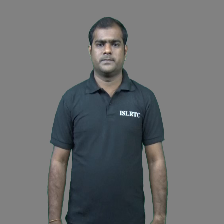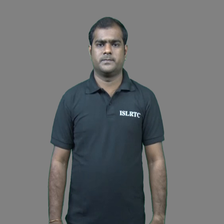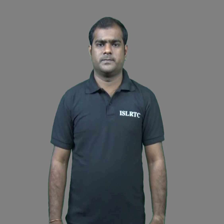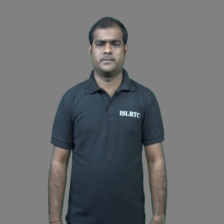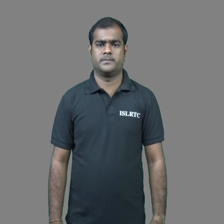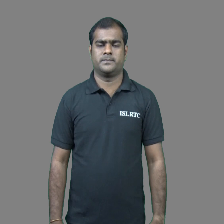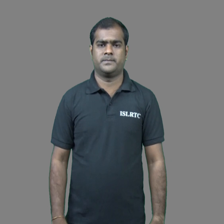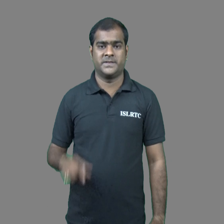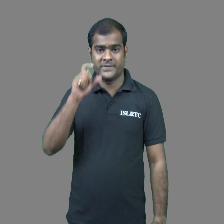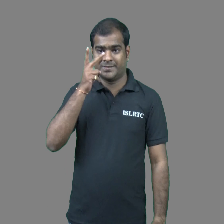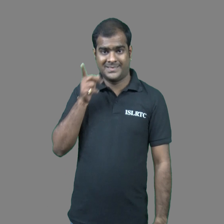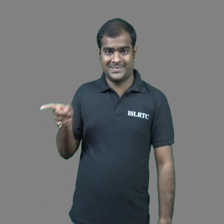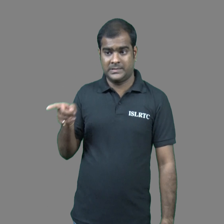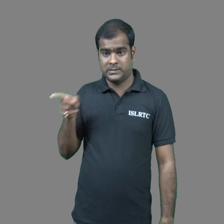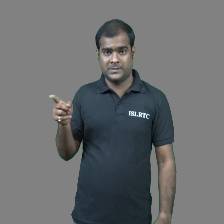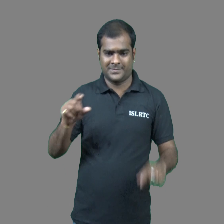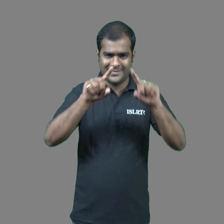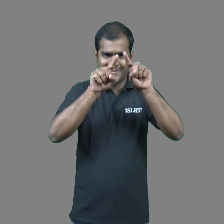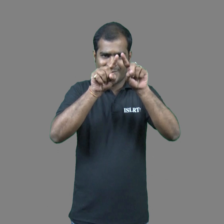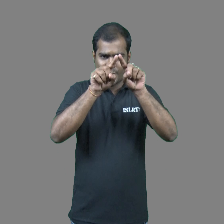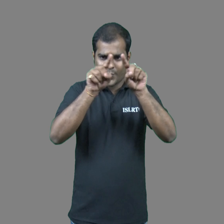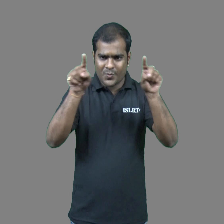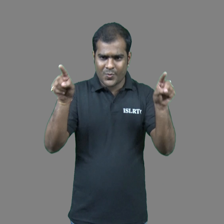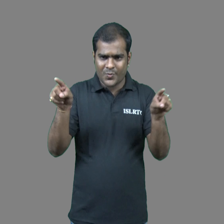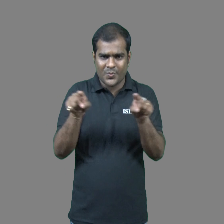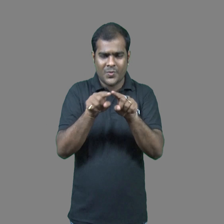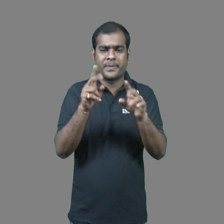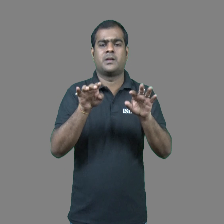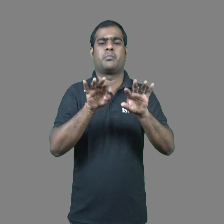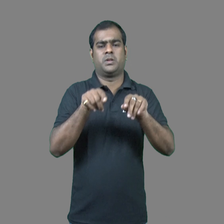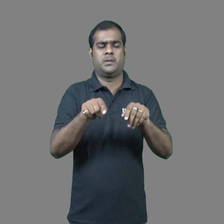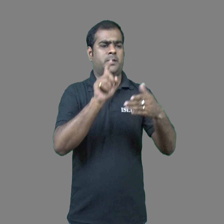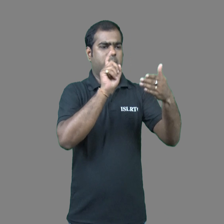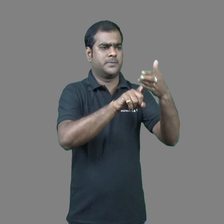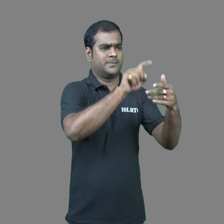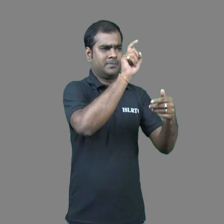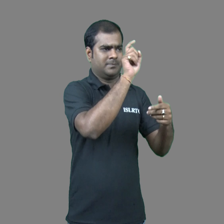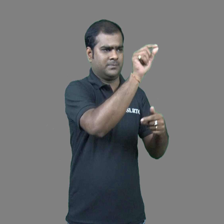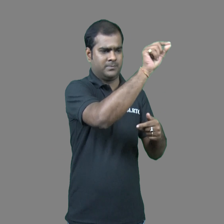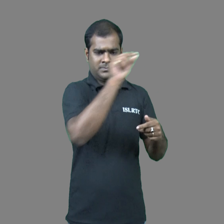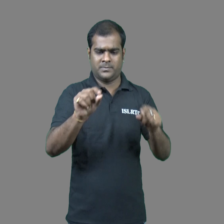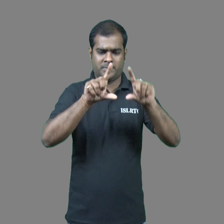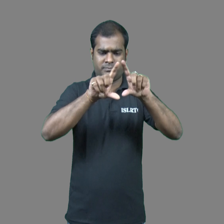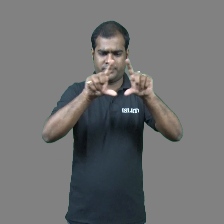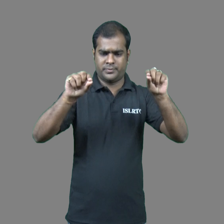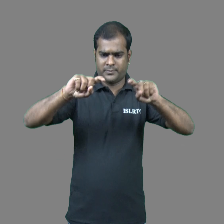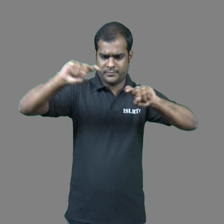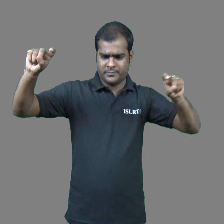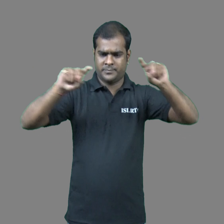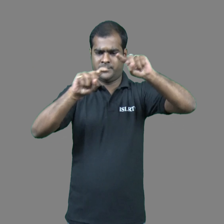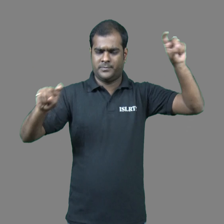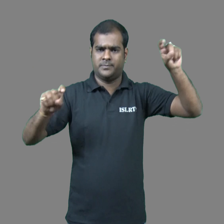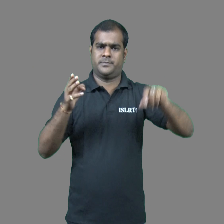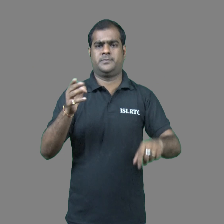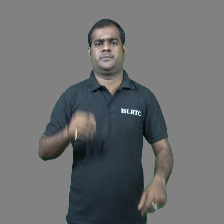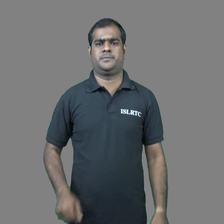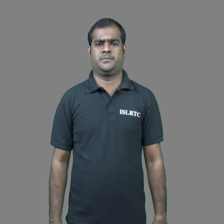Ellipse Tool